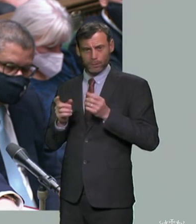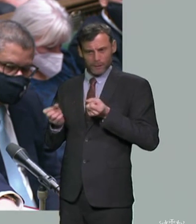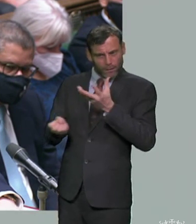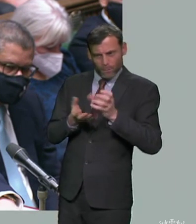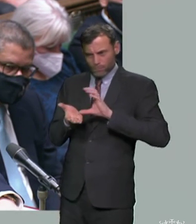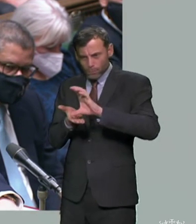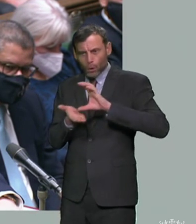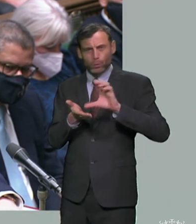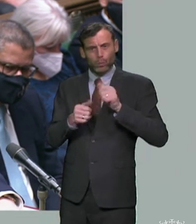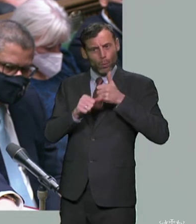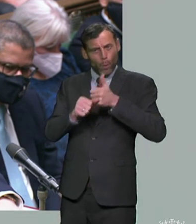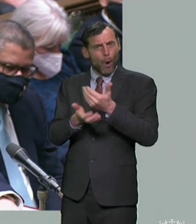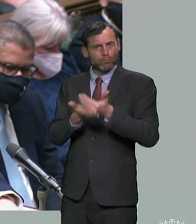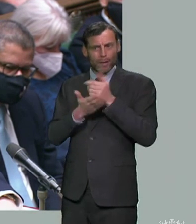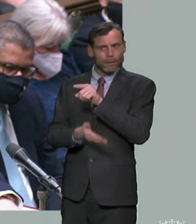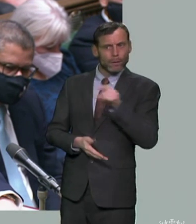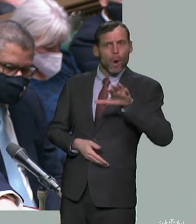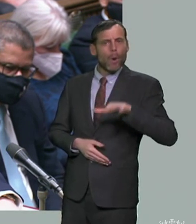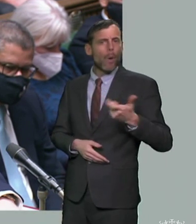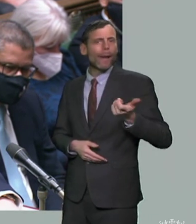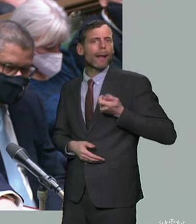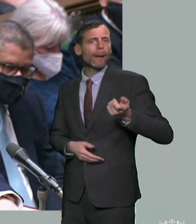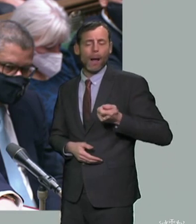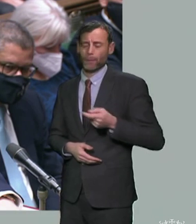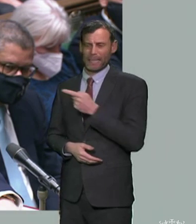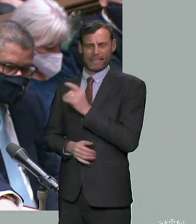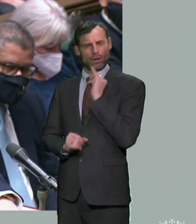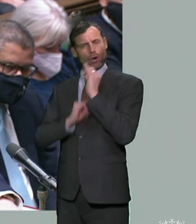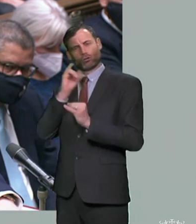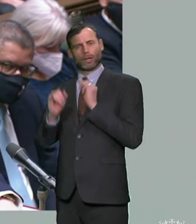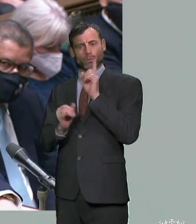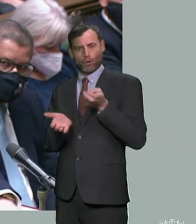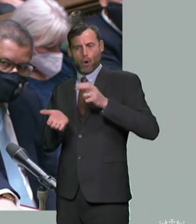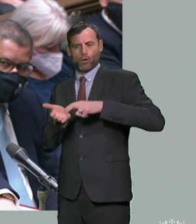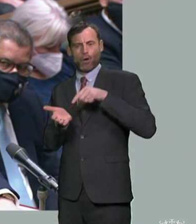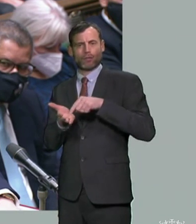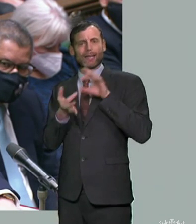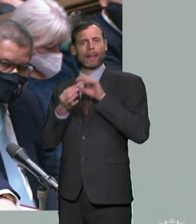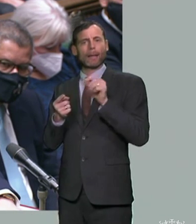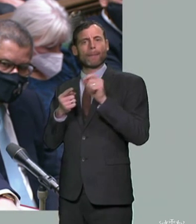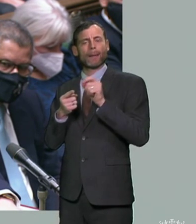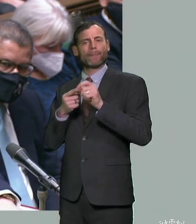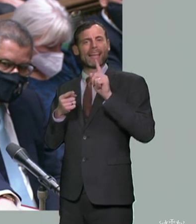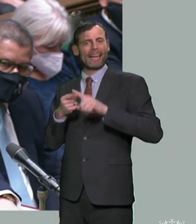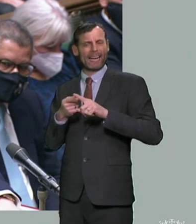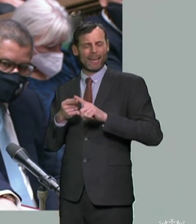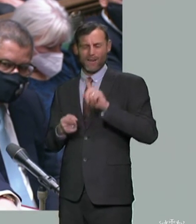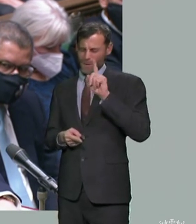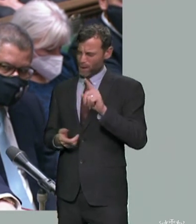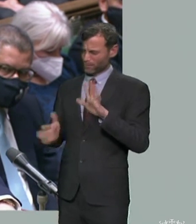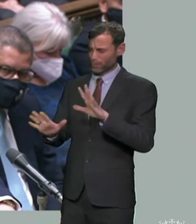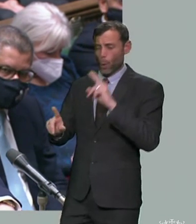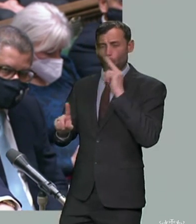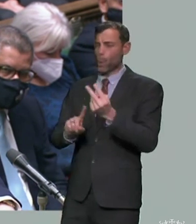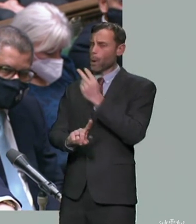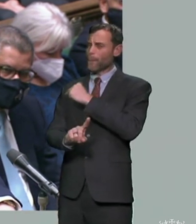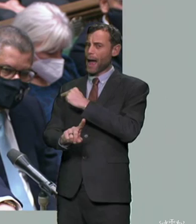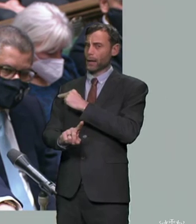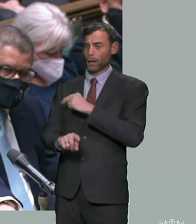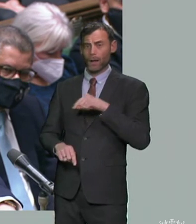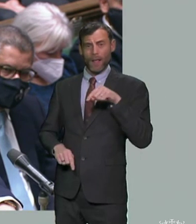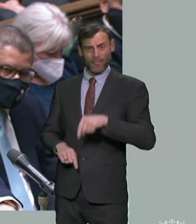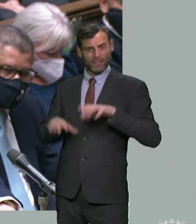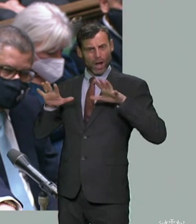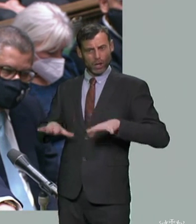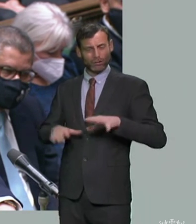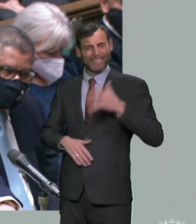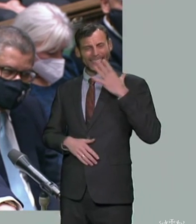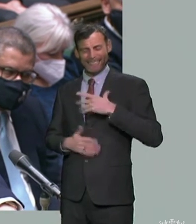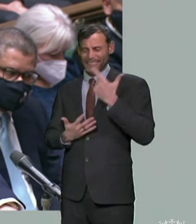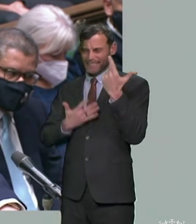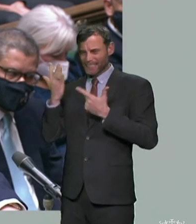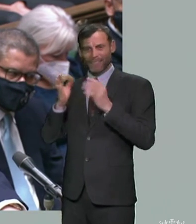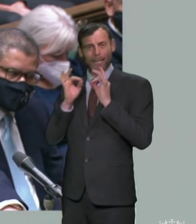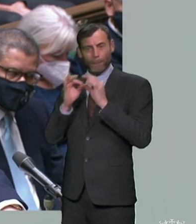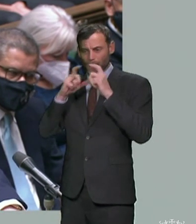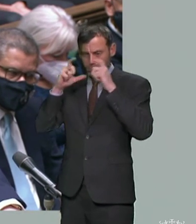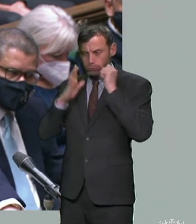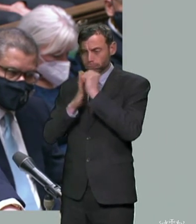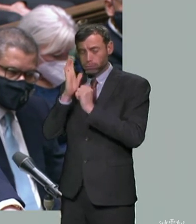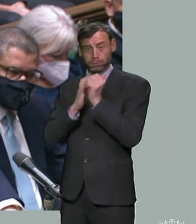The hon. Gentleman attacks the contracts for PPE, but actually I think it was an astonishing thing to be able, at great speed, to give this country 17 billion items of PPE.